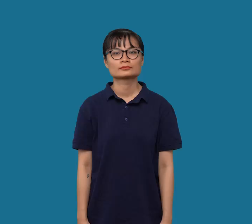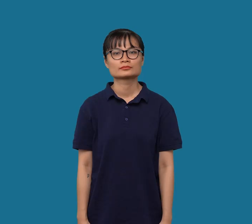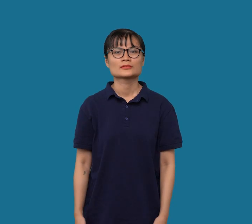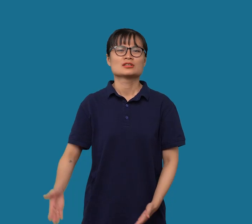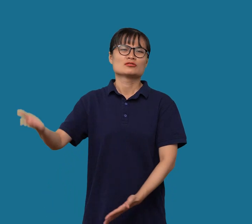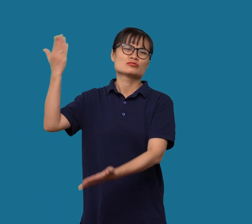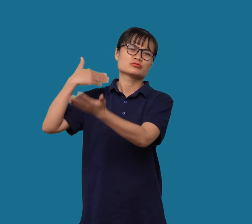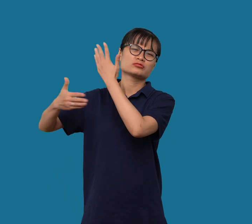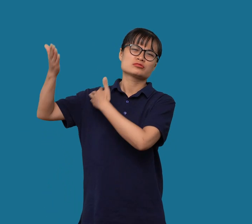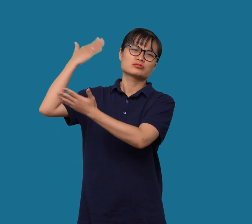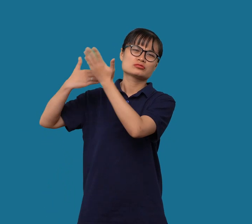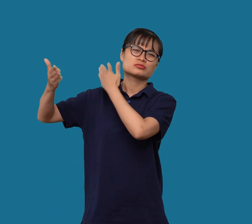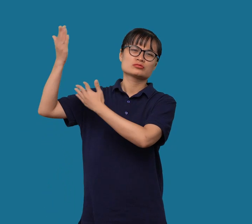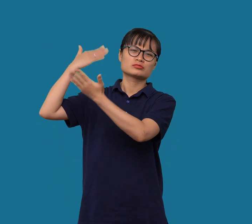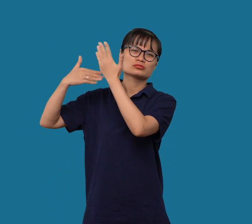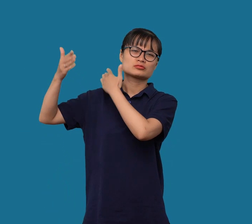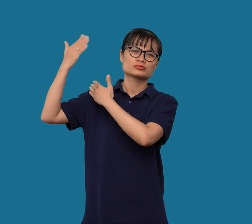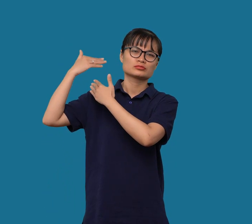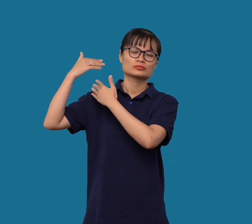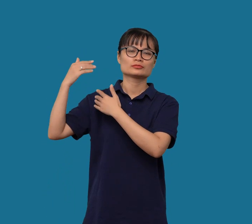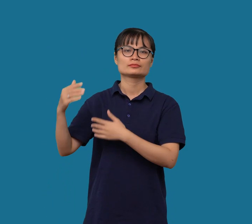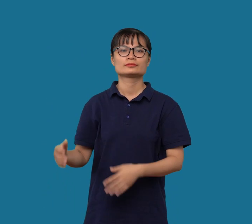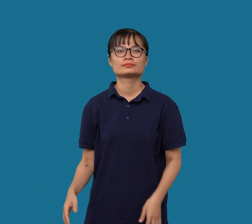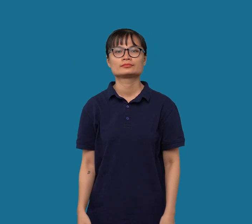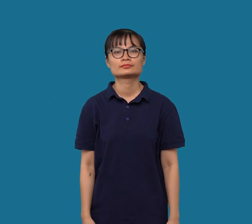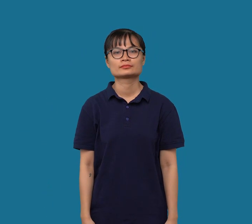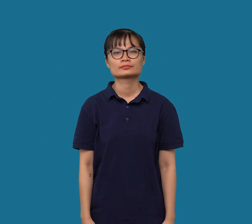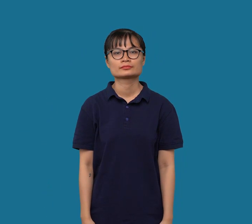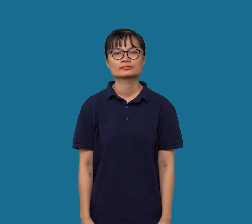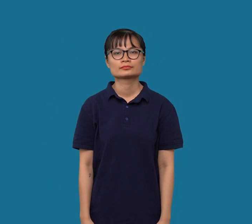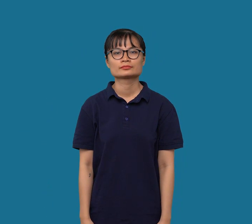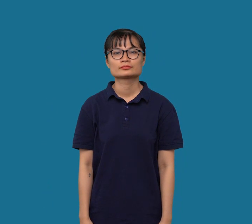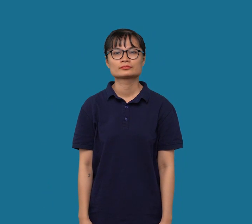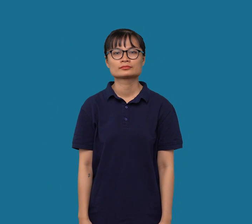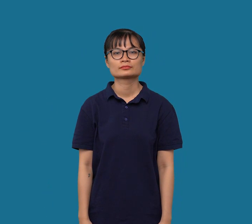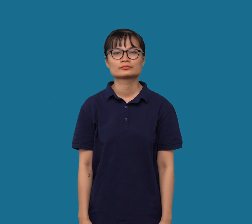xưa